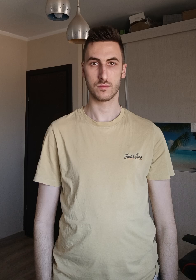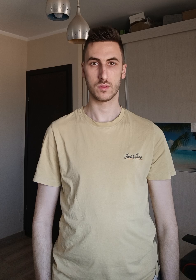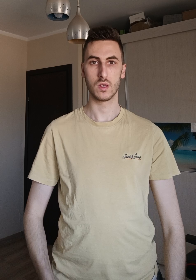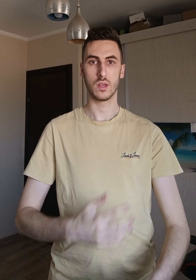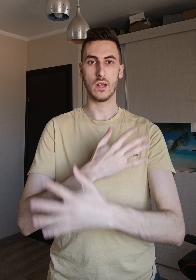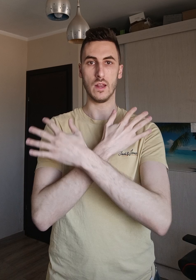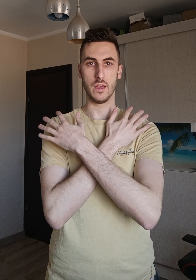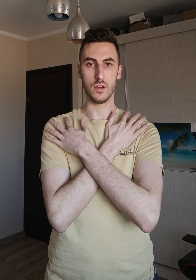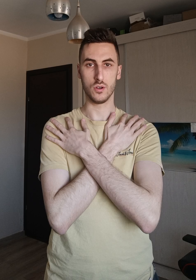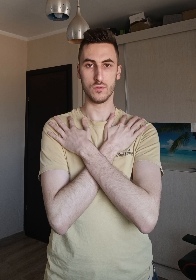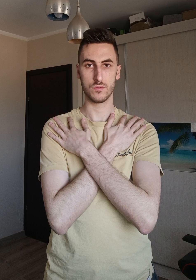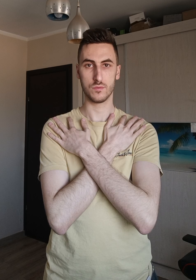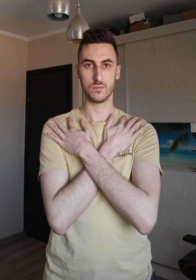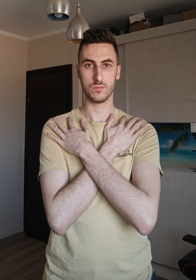לאהוב